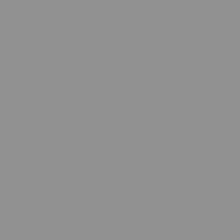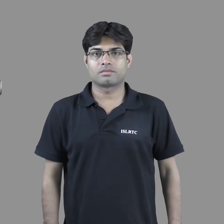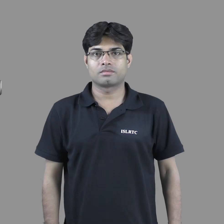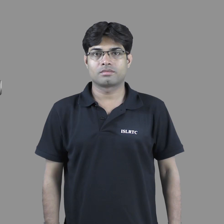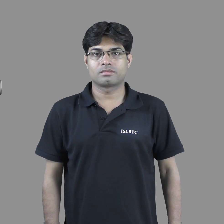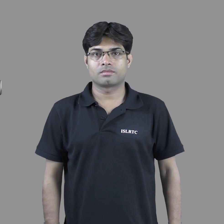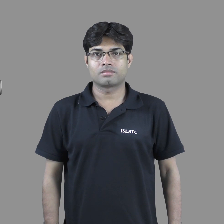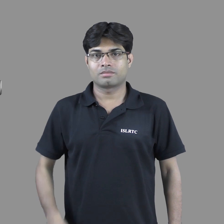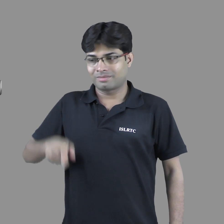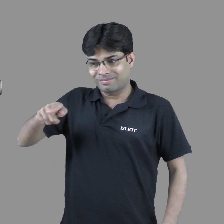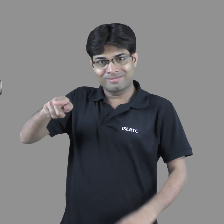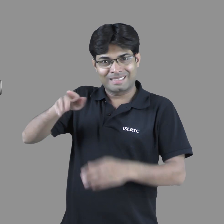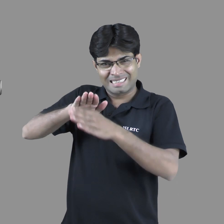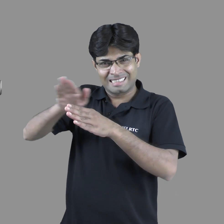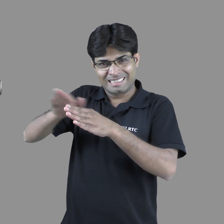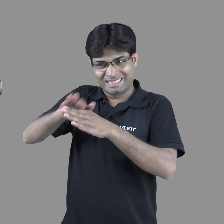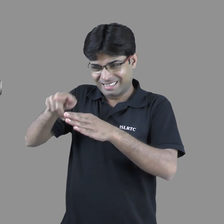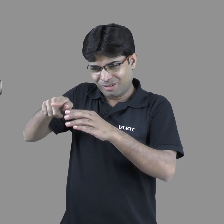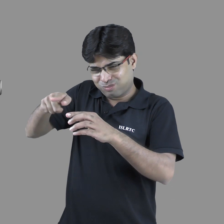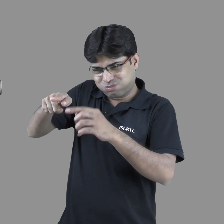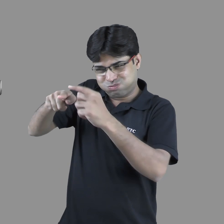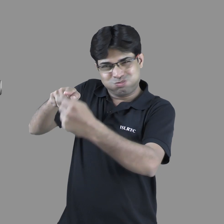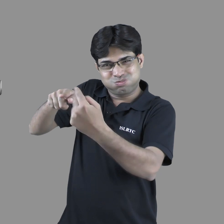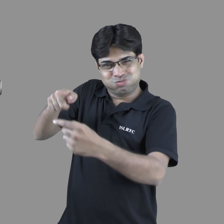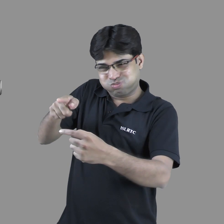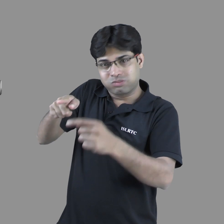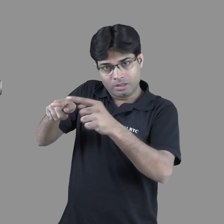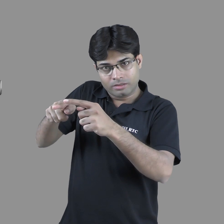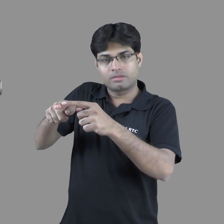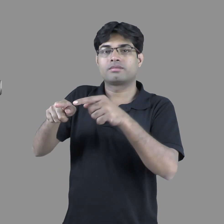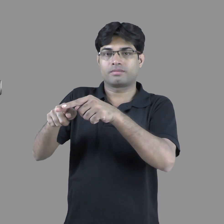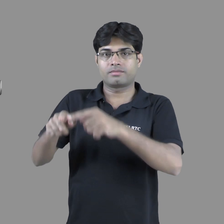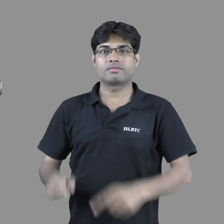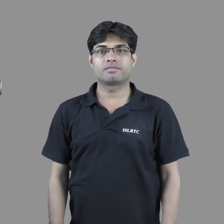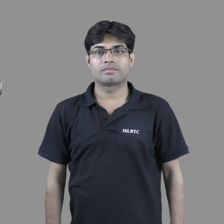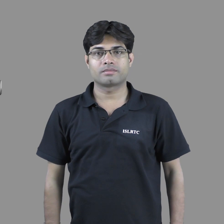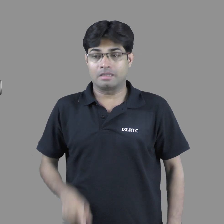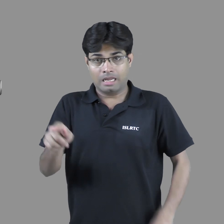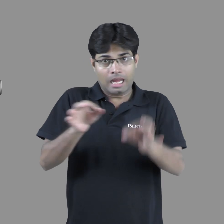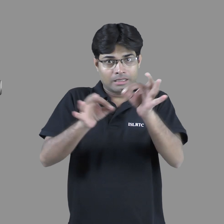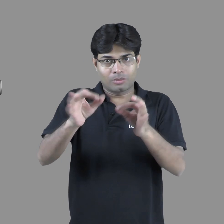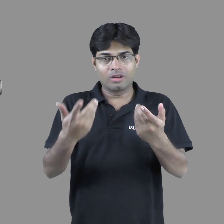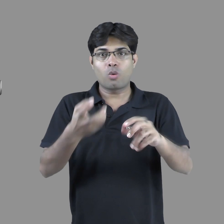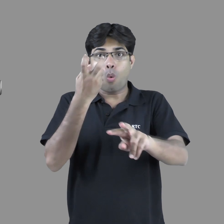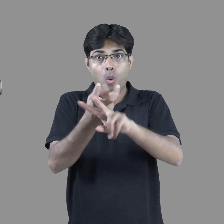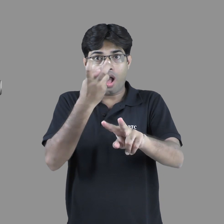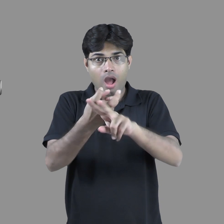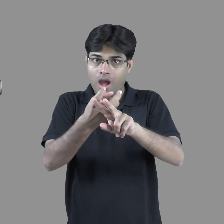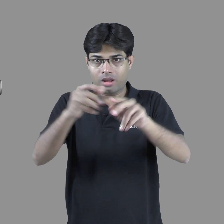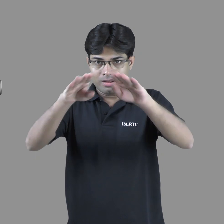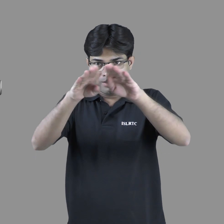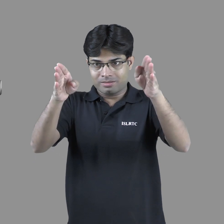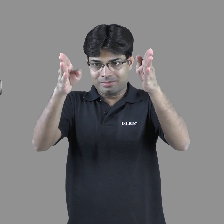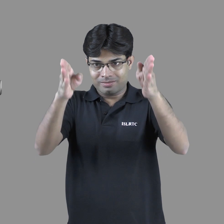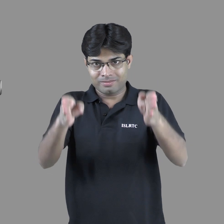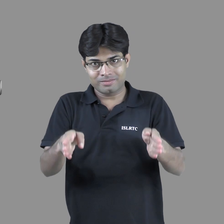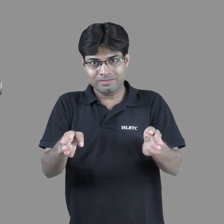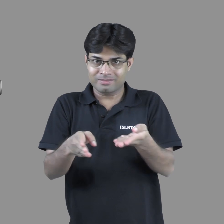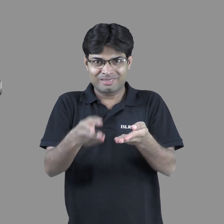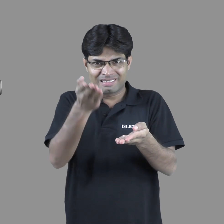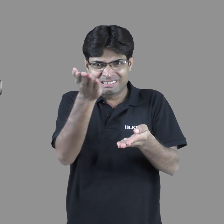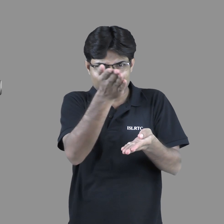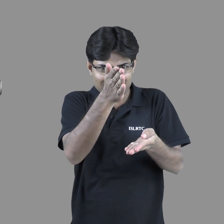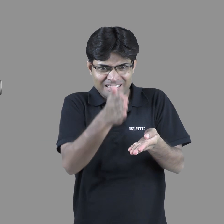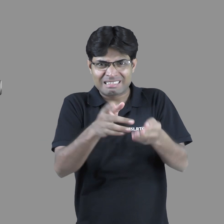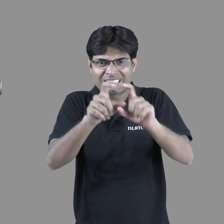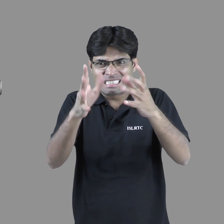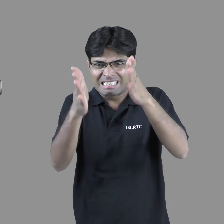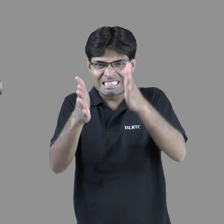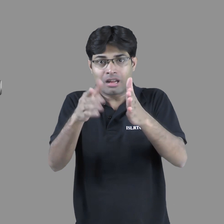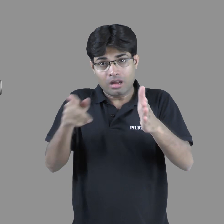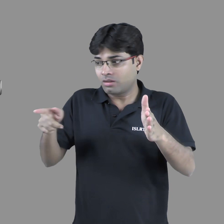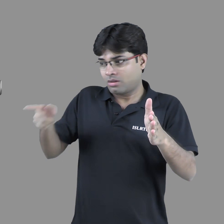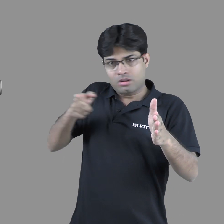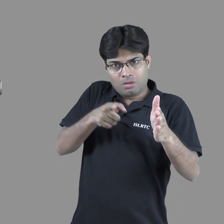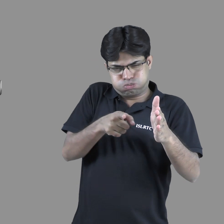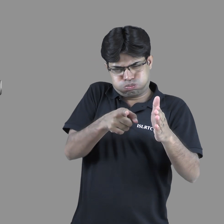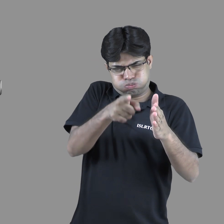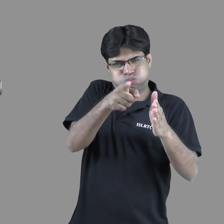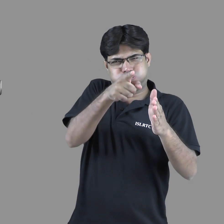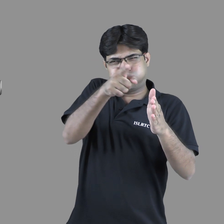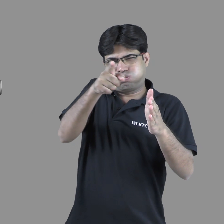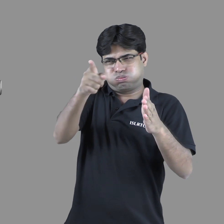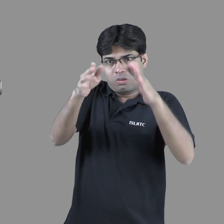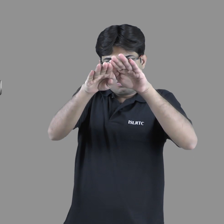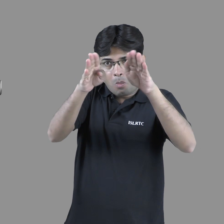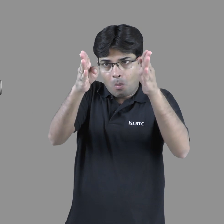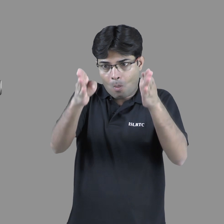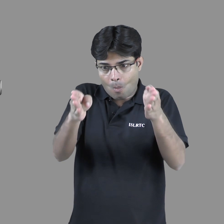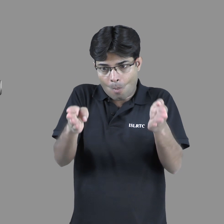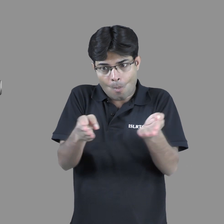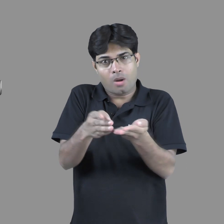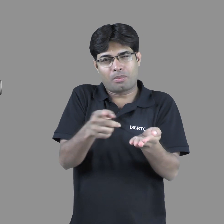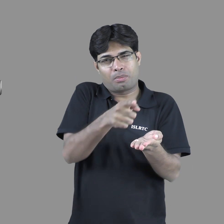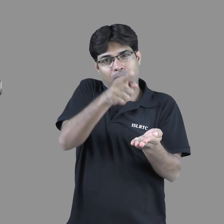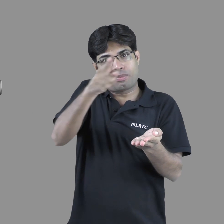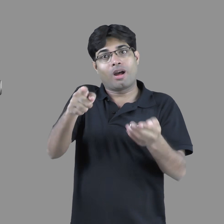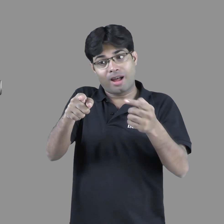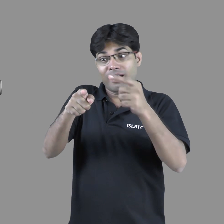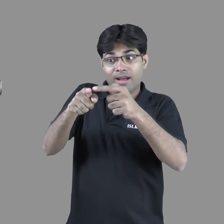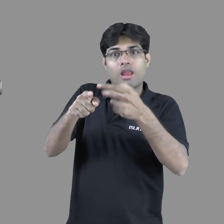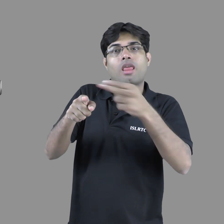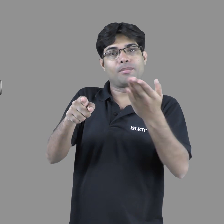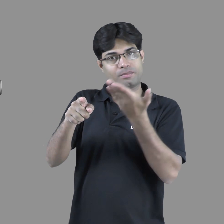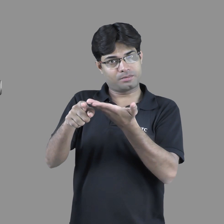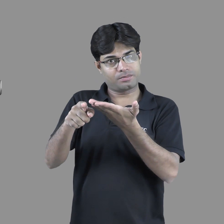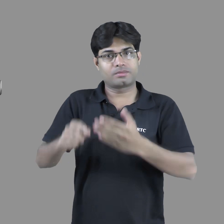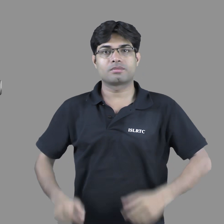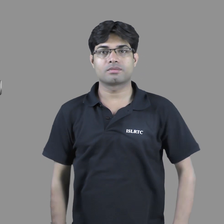plug Port